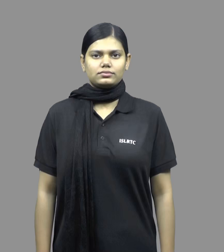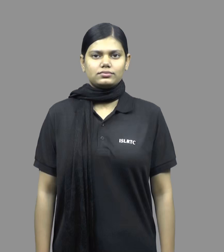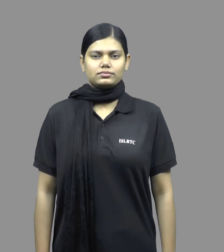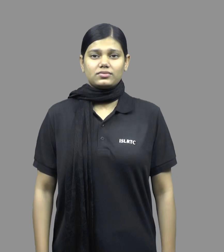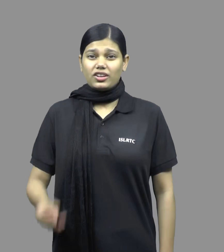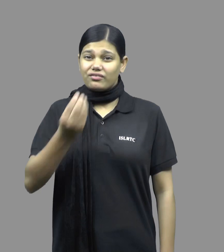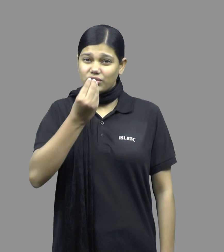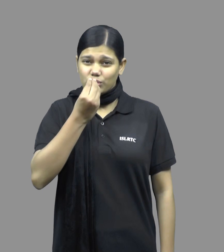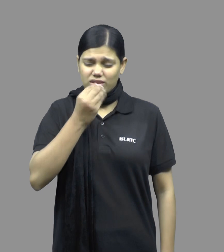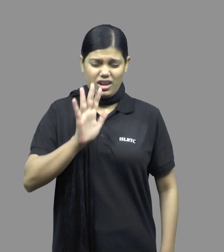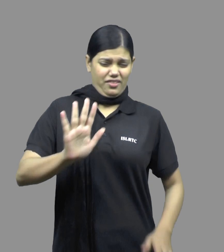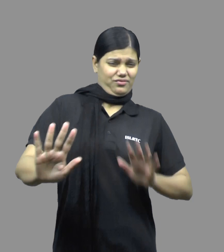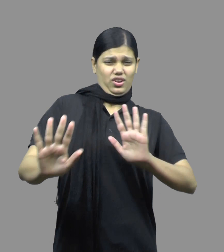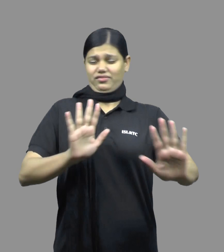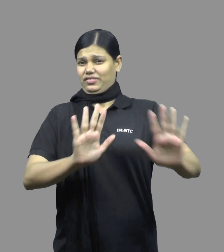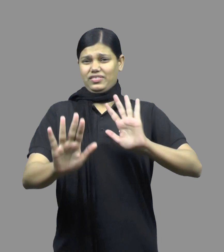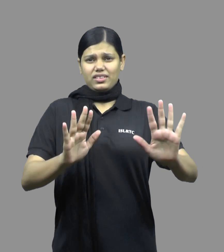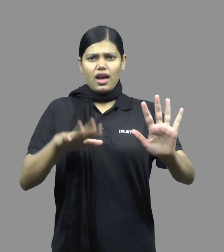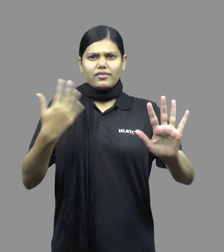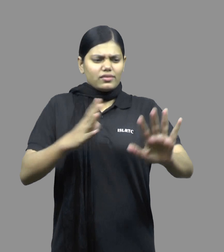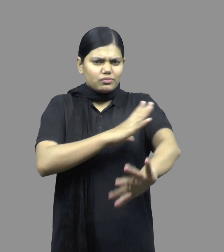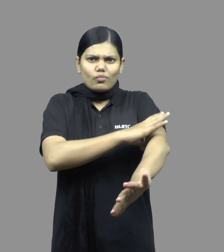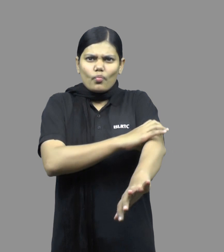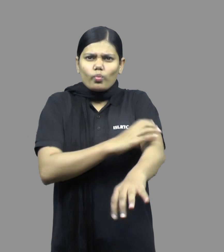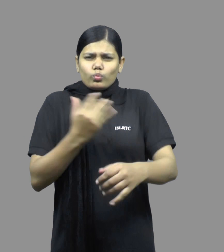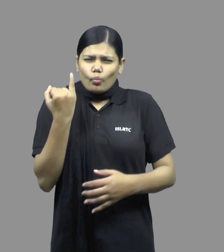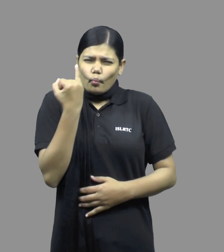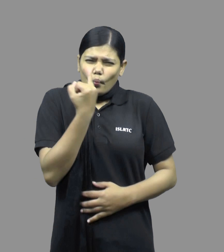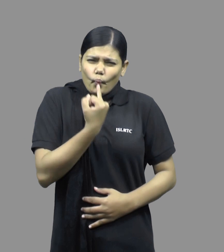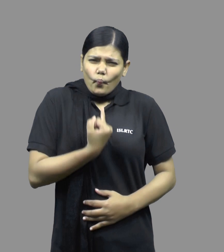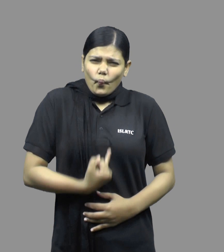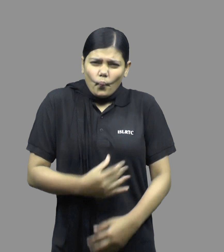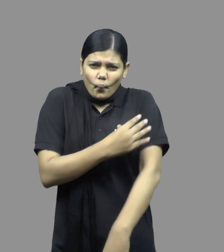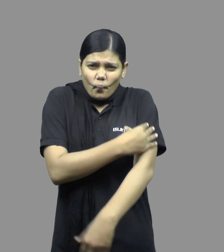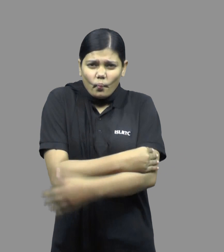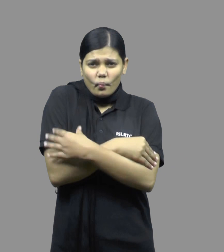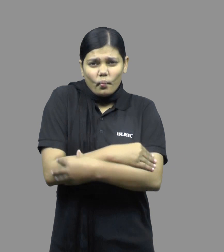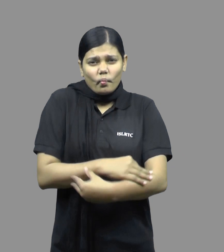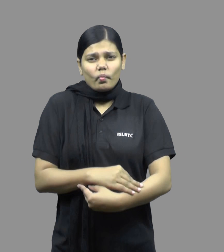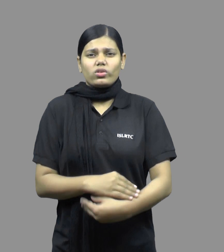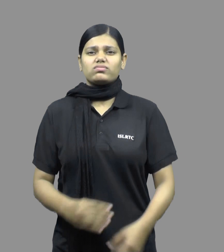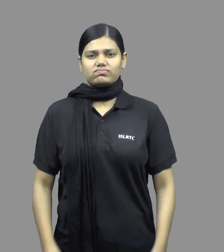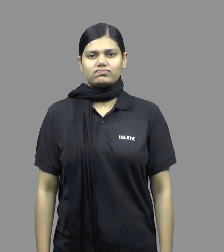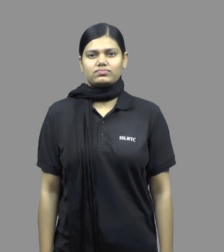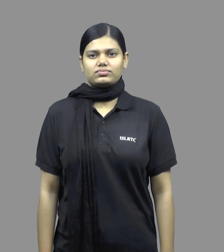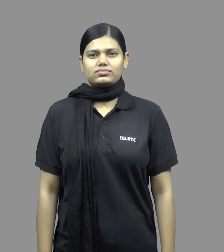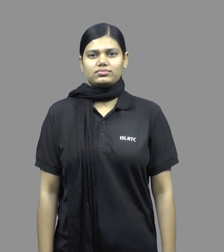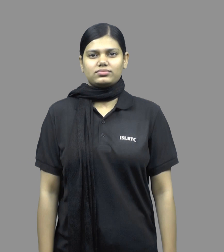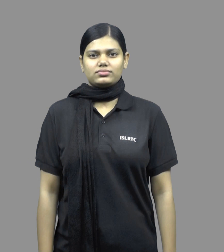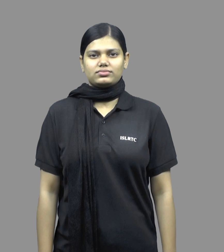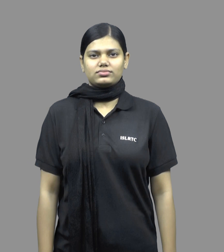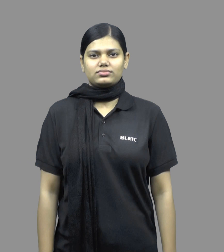Anorexia